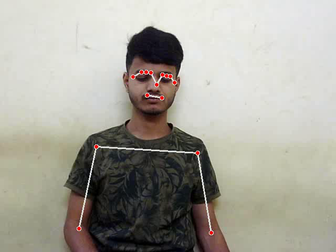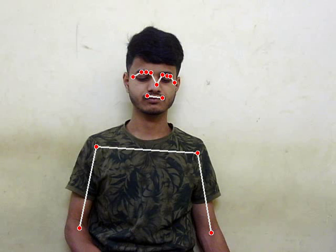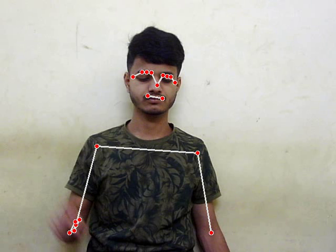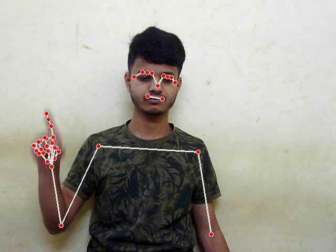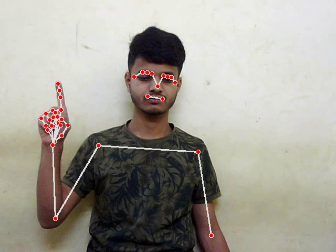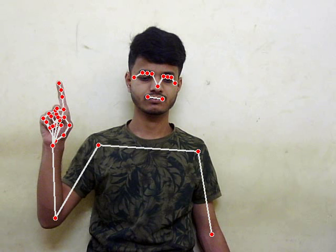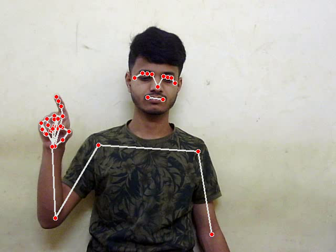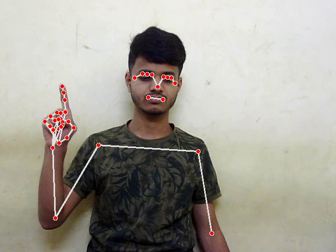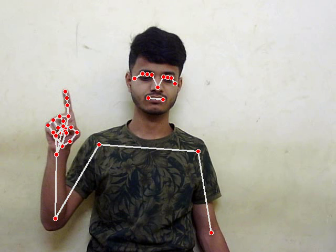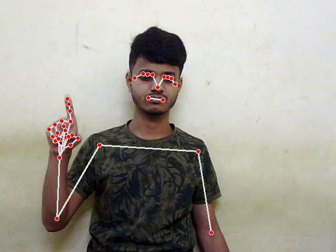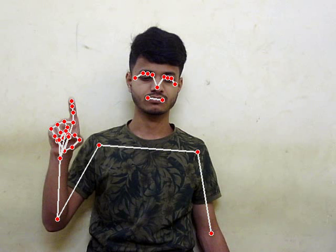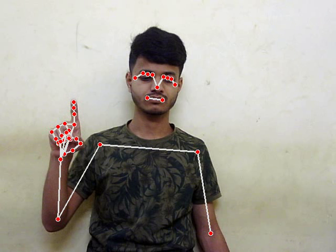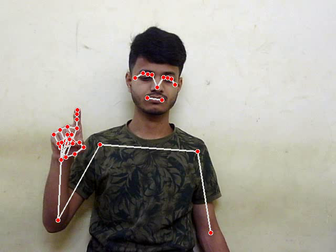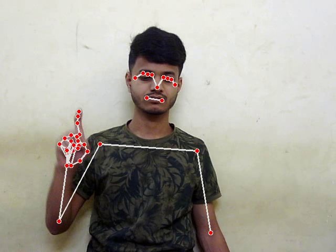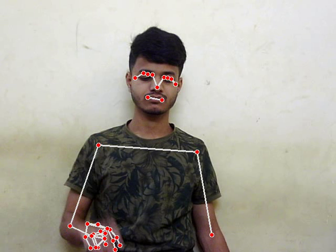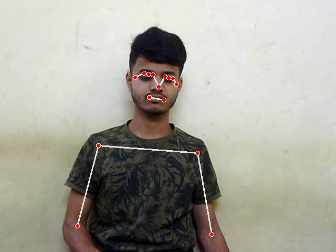need